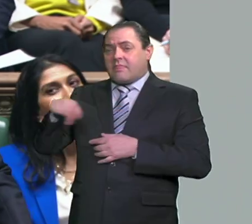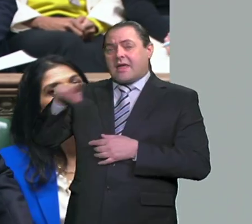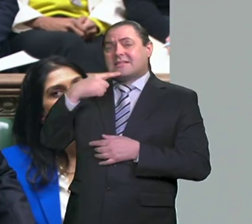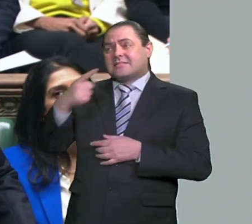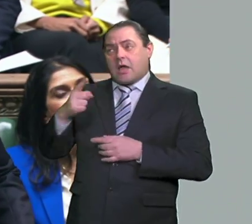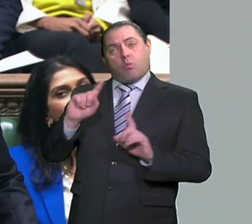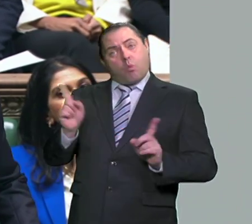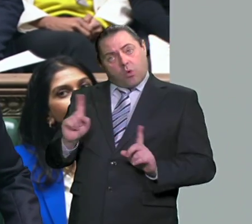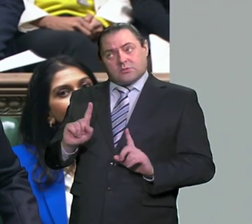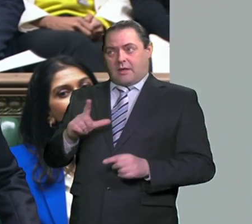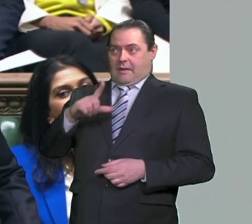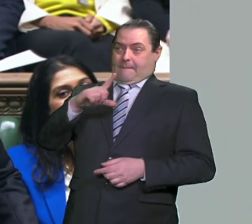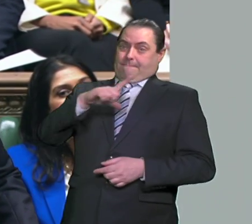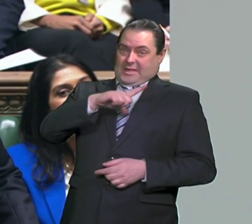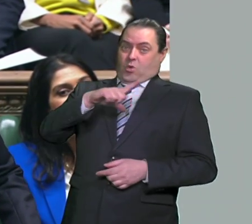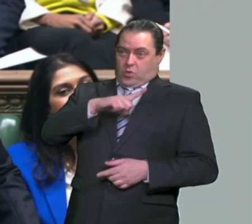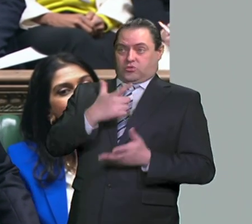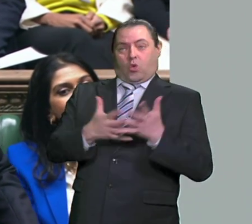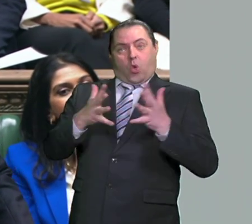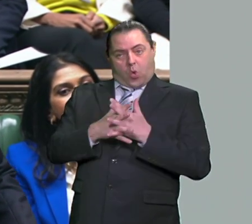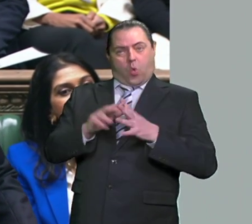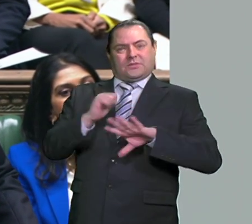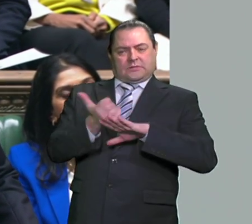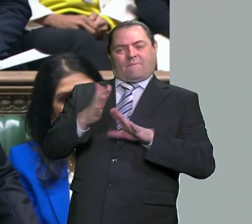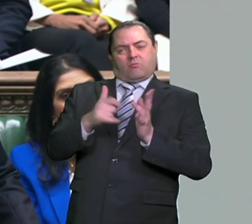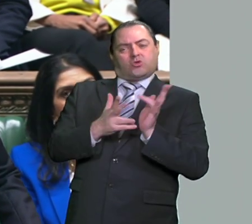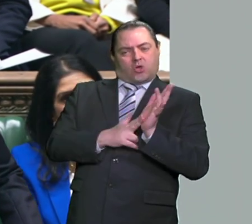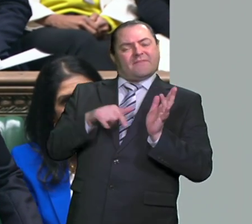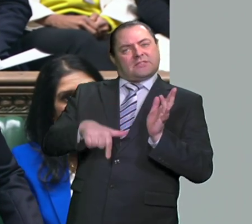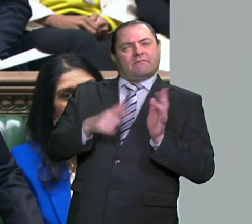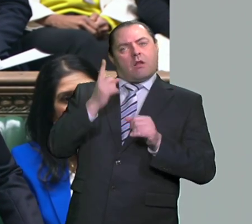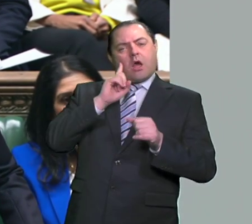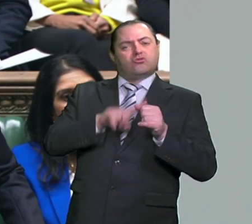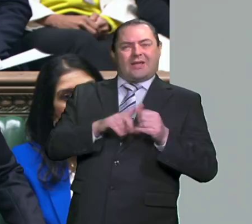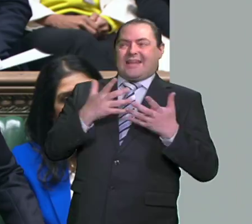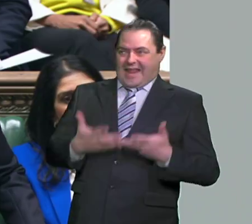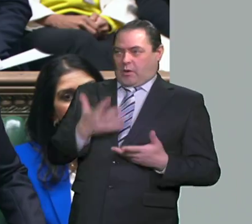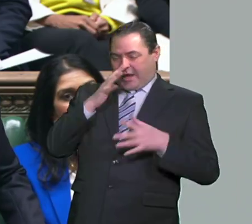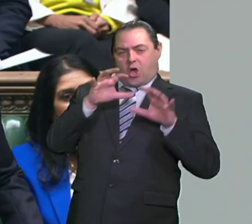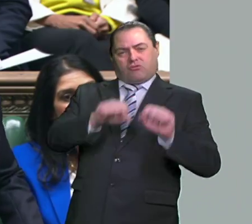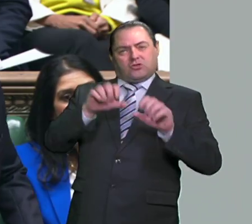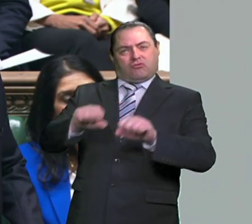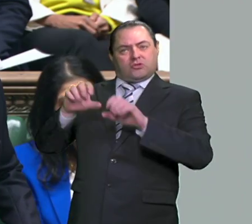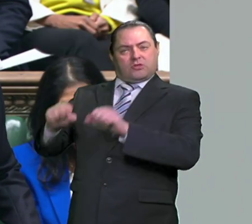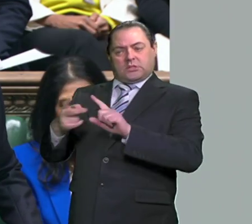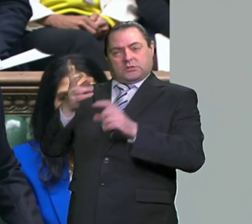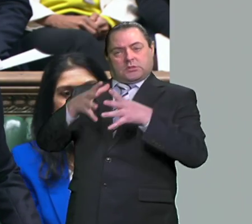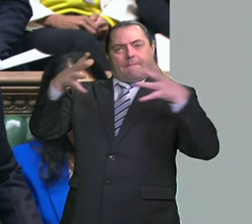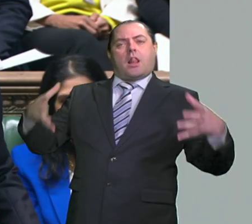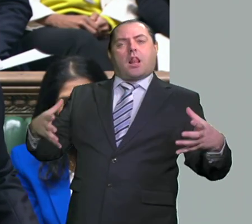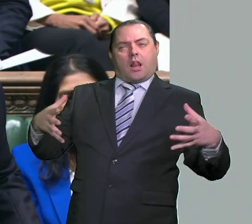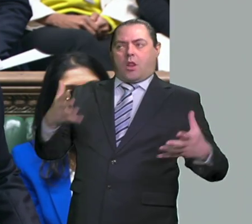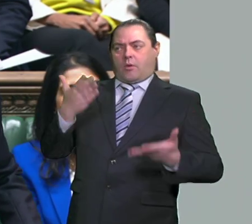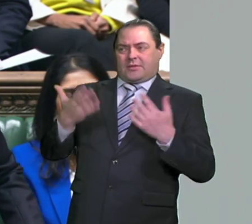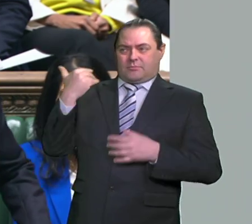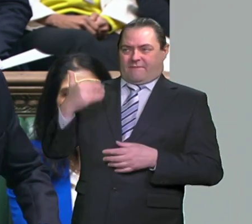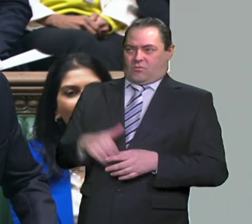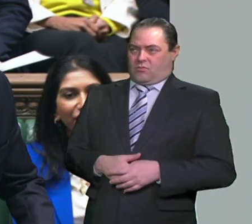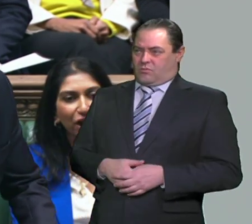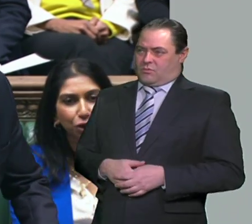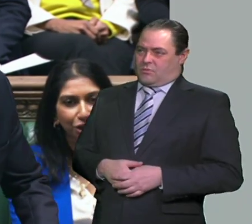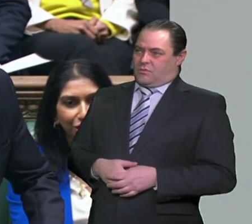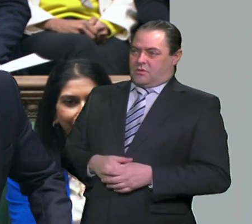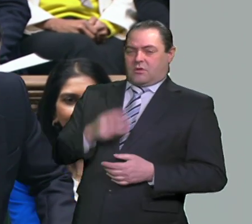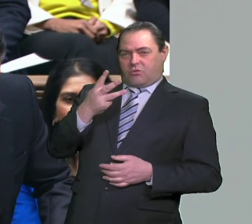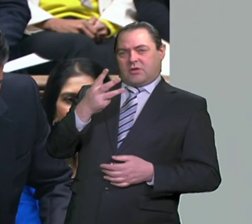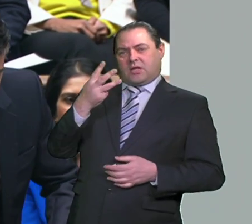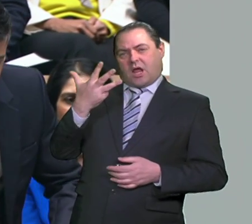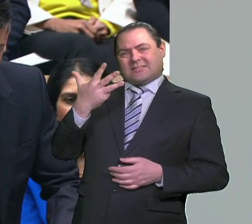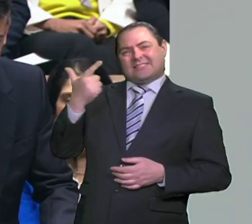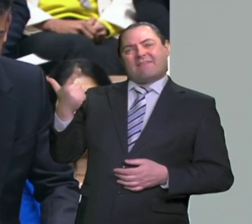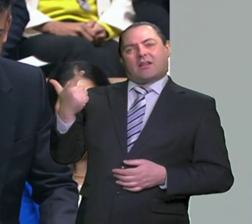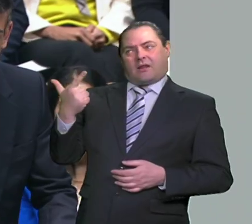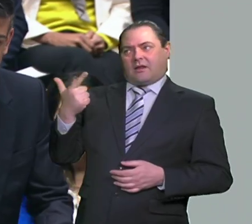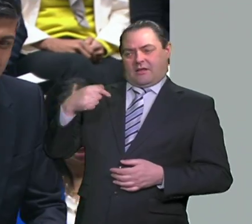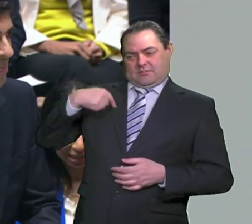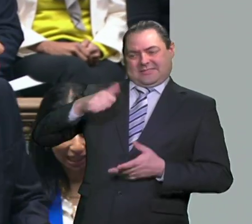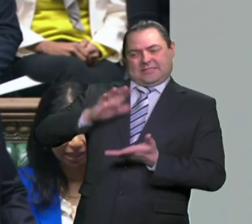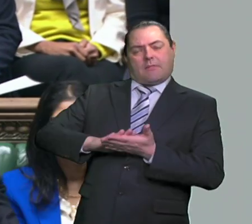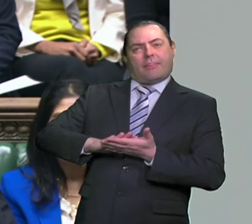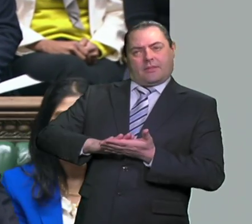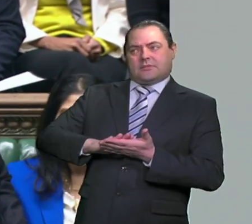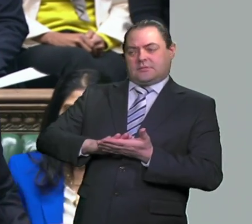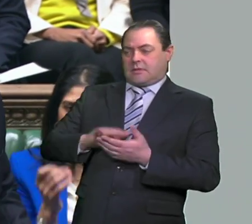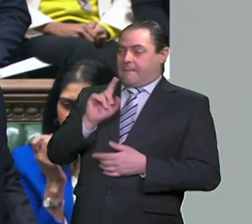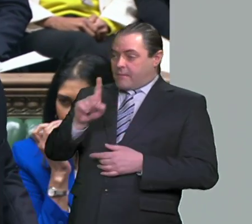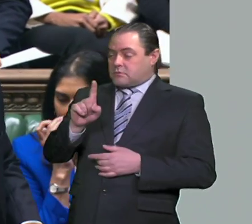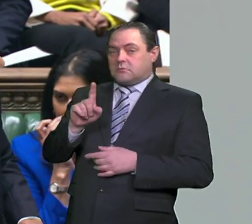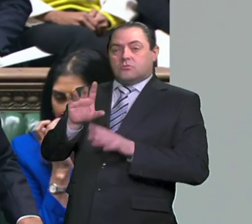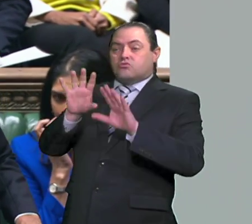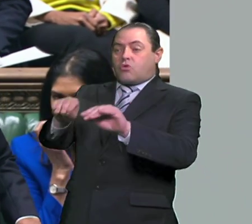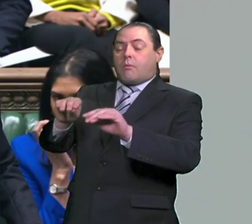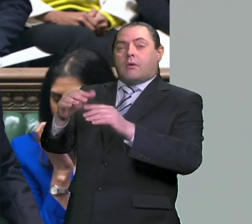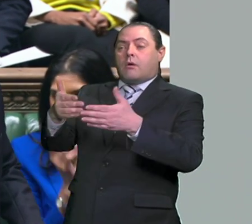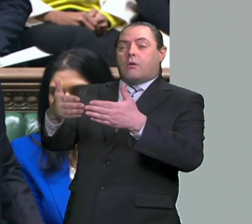That precisely because of the law the Conservative Government passed last year, they have now been able to arrest more than double the number of people they did before: 397 in the last six months.